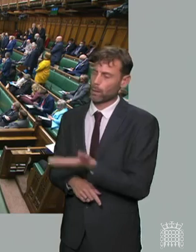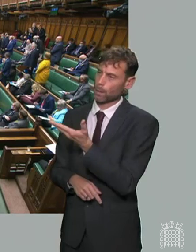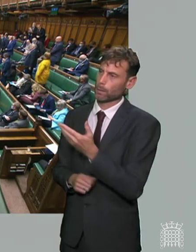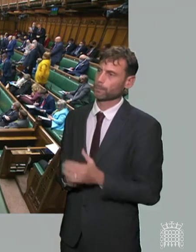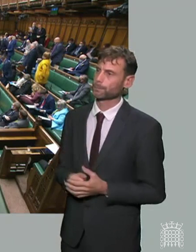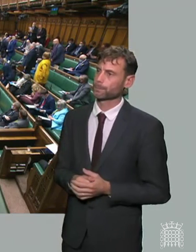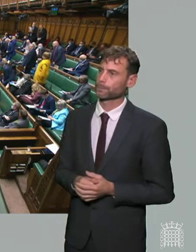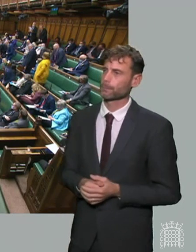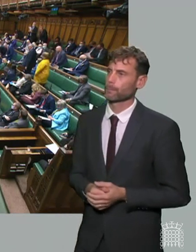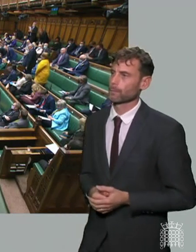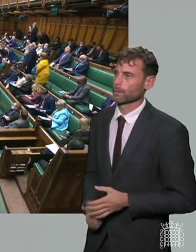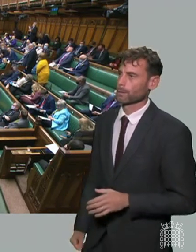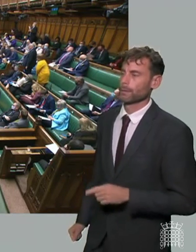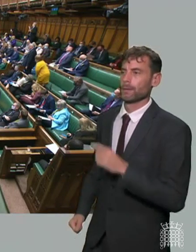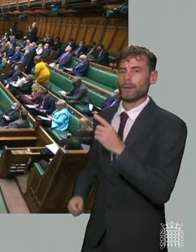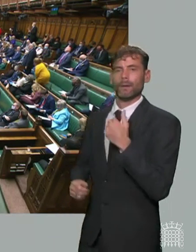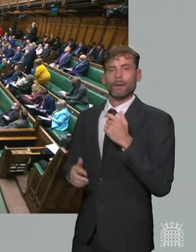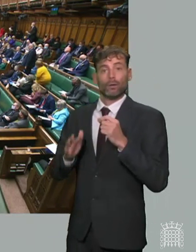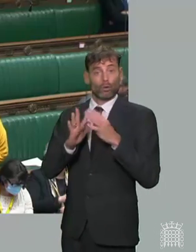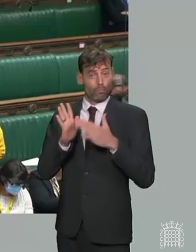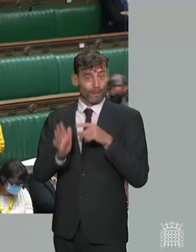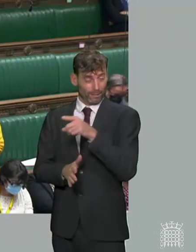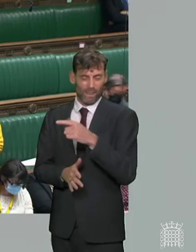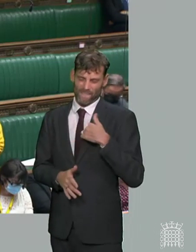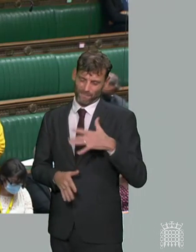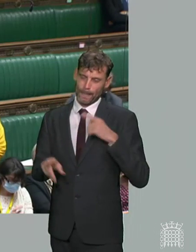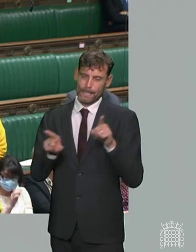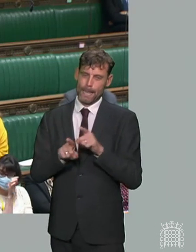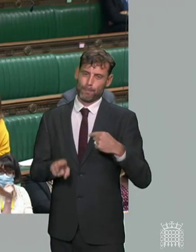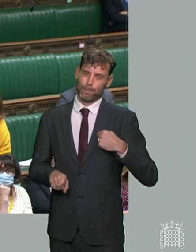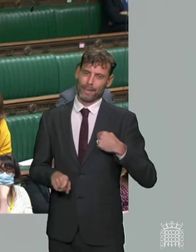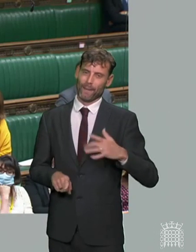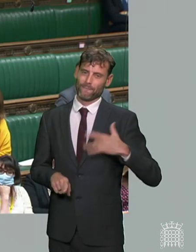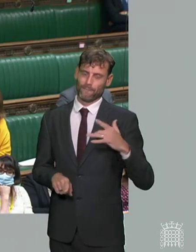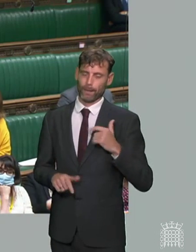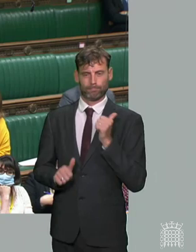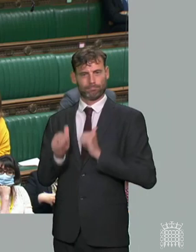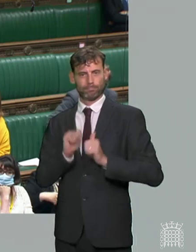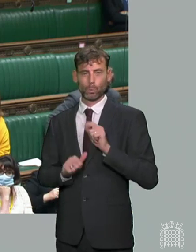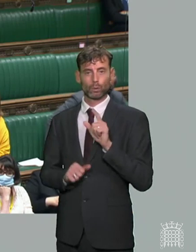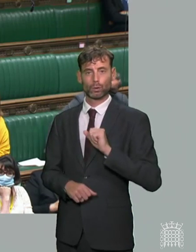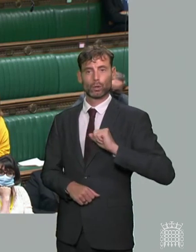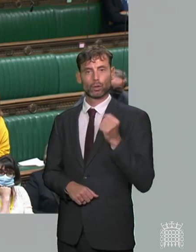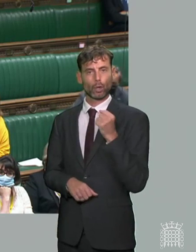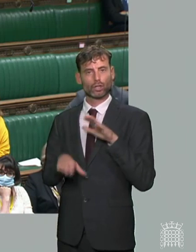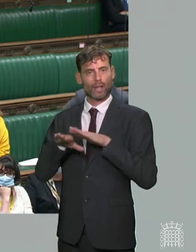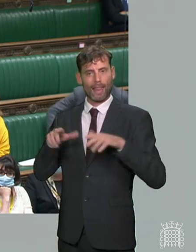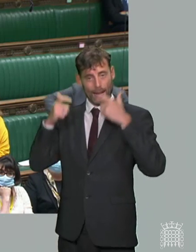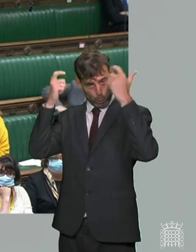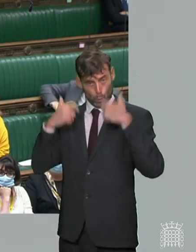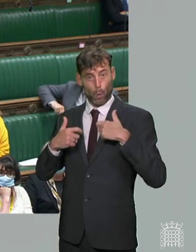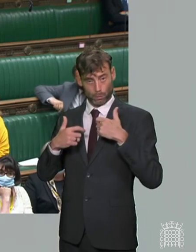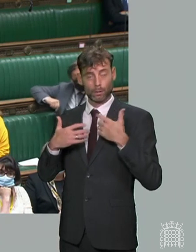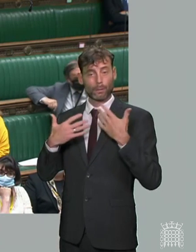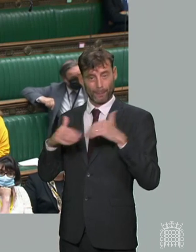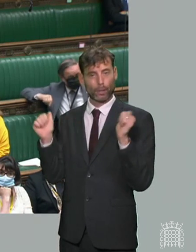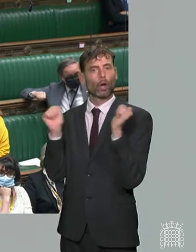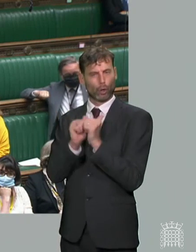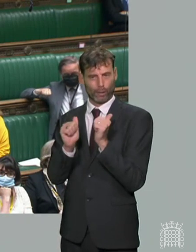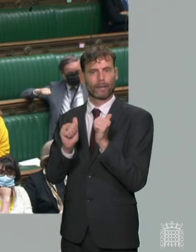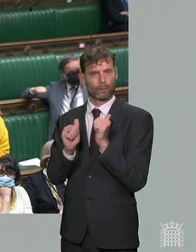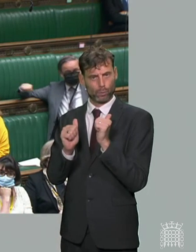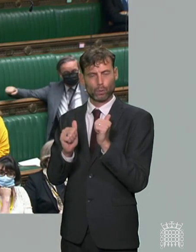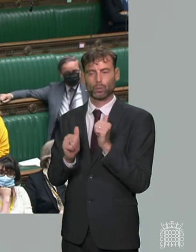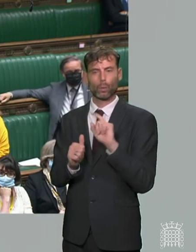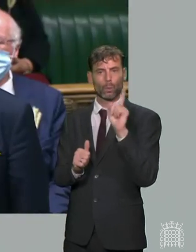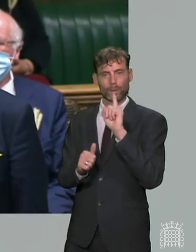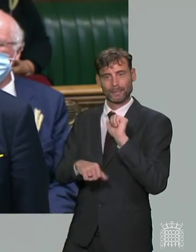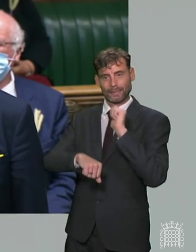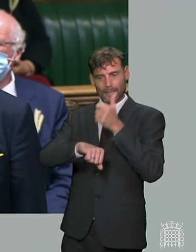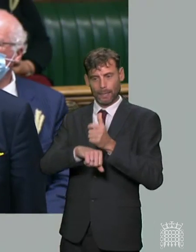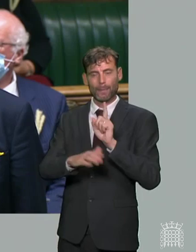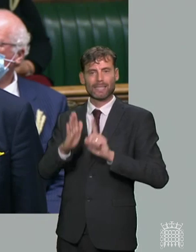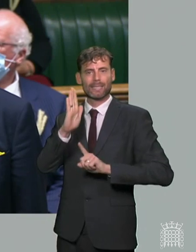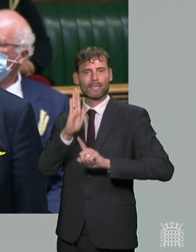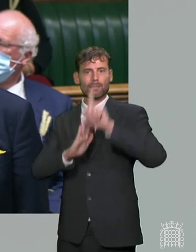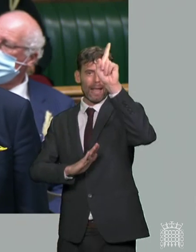I am sure that the Prime Minister will be as pleased as I am that the Scottish Land Court has this week given the final green light to establishing a space launch facility in Sutherland.